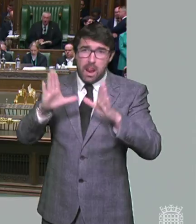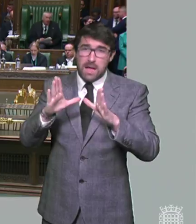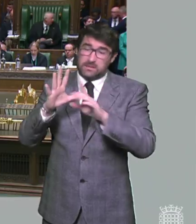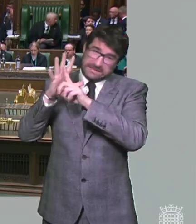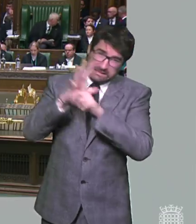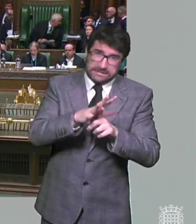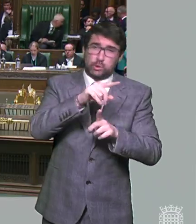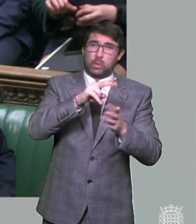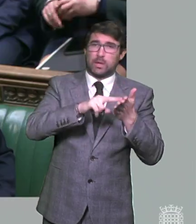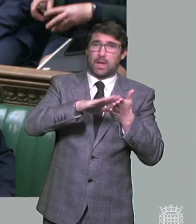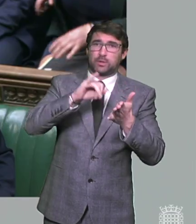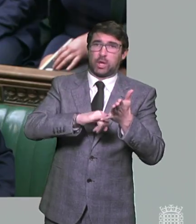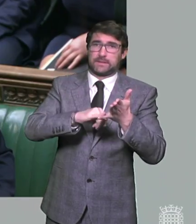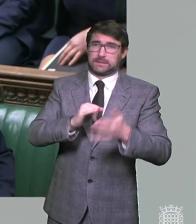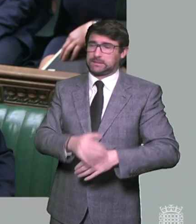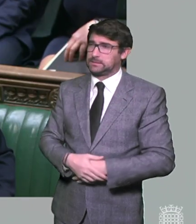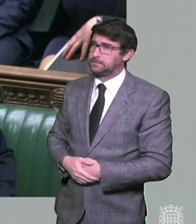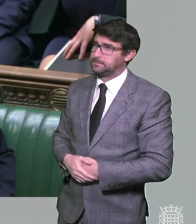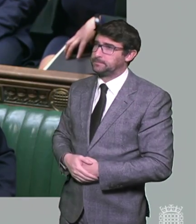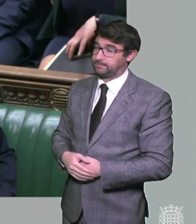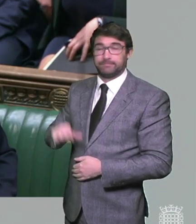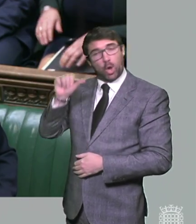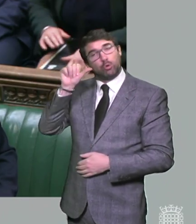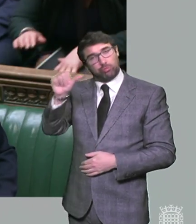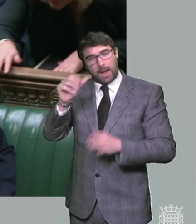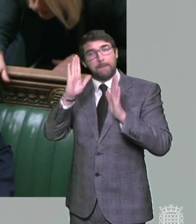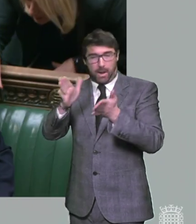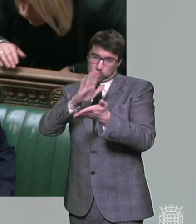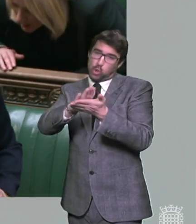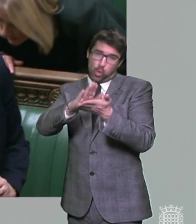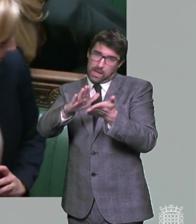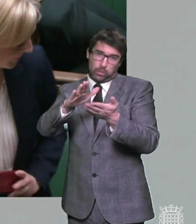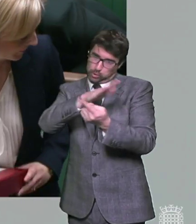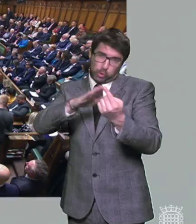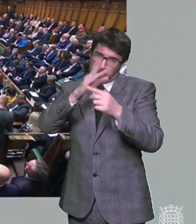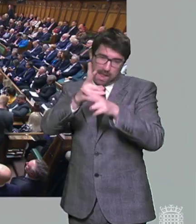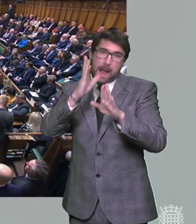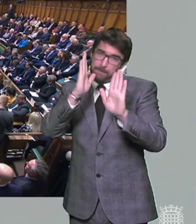Yes, we are committed to social care reform. We need to deal with those issues.